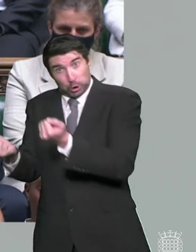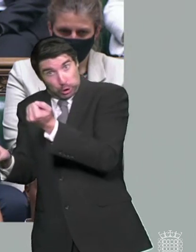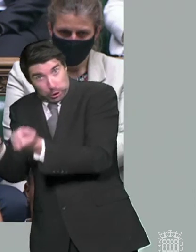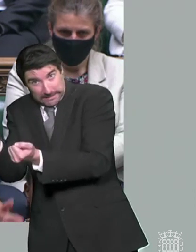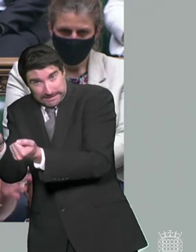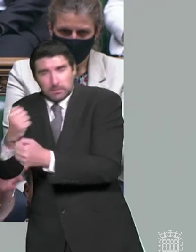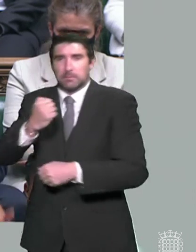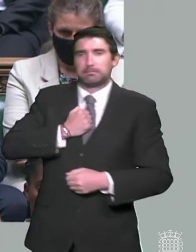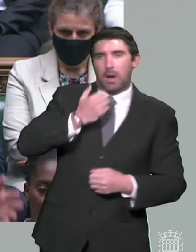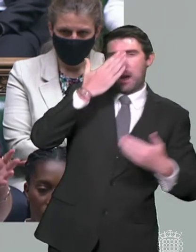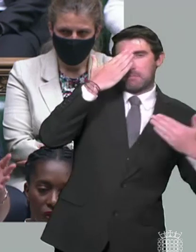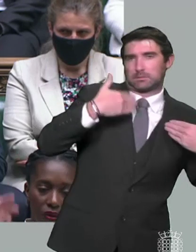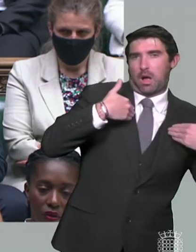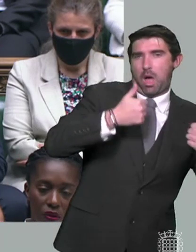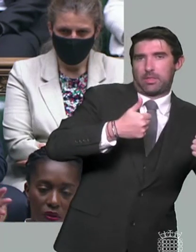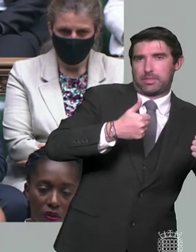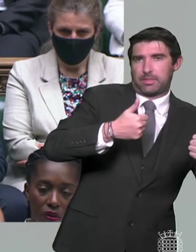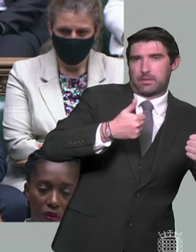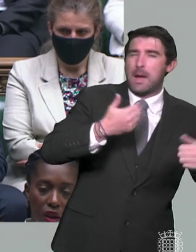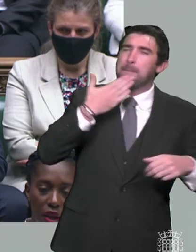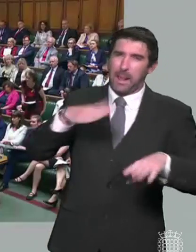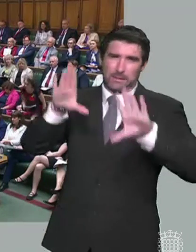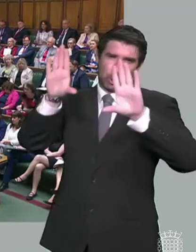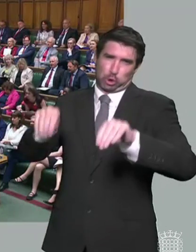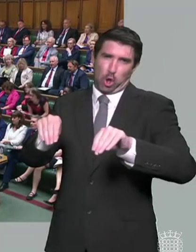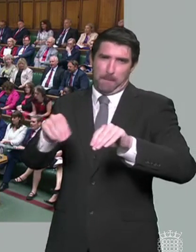Prime Minister, please stop this.